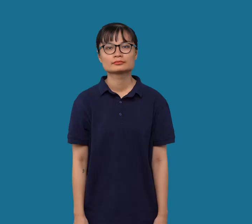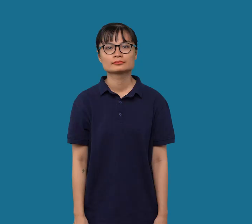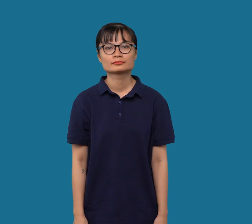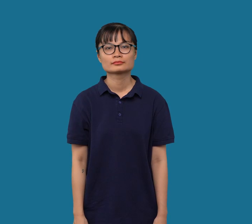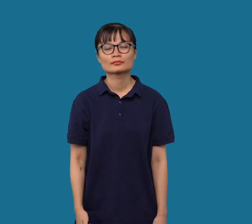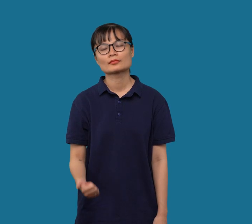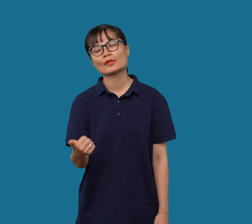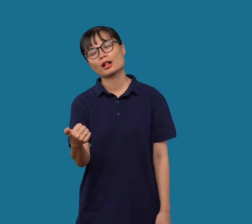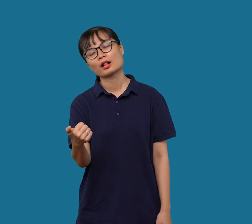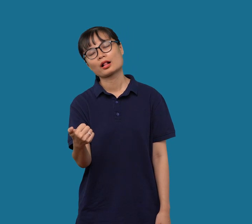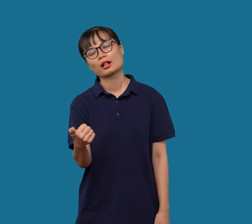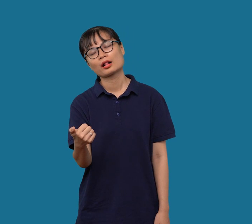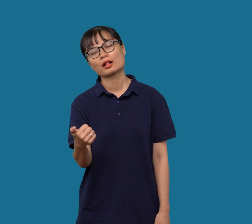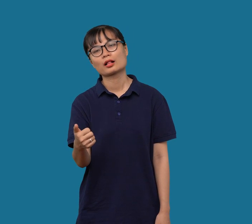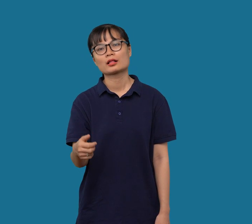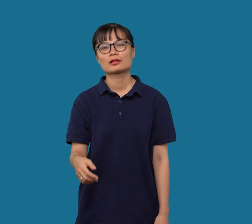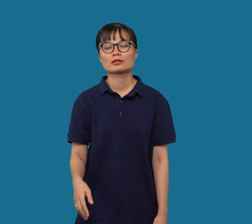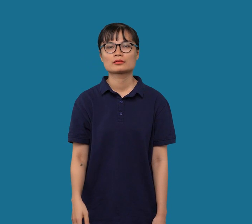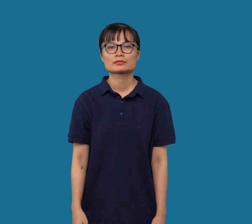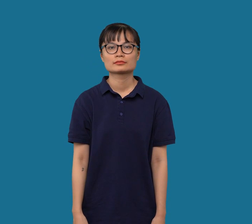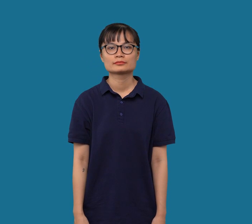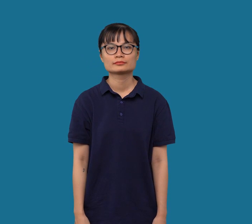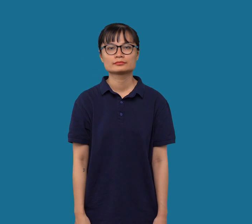xác chết